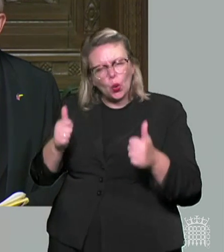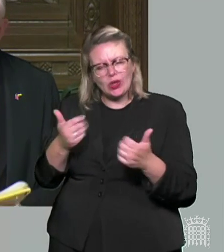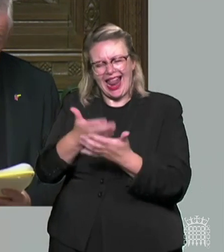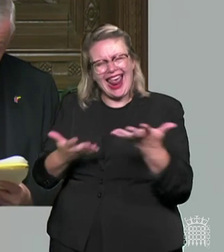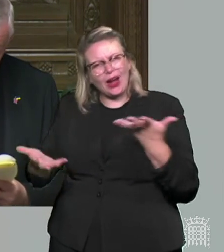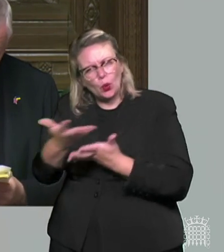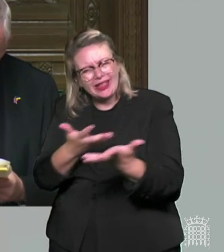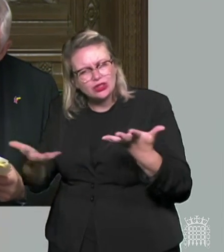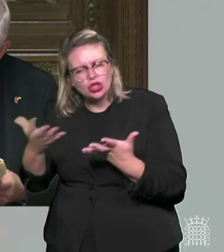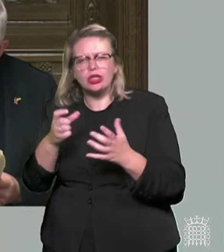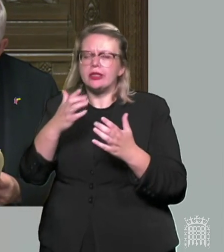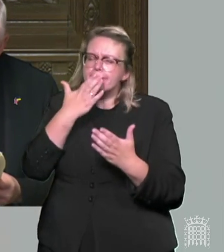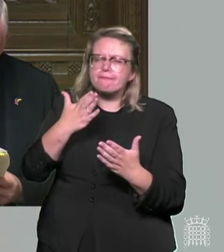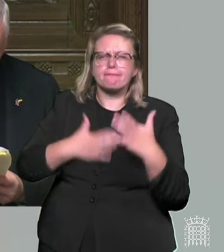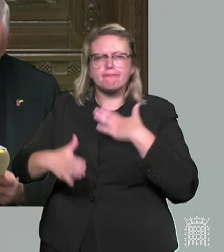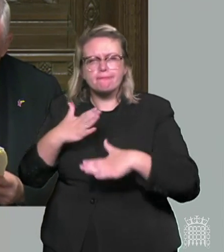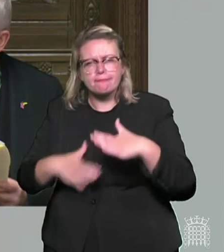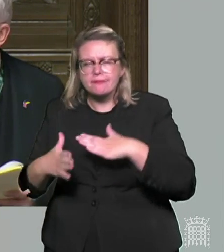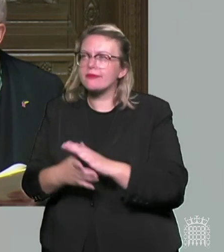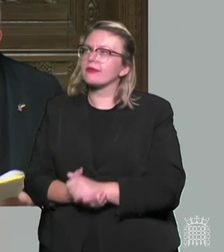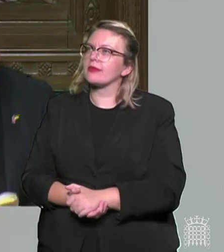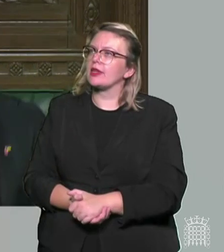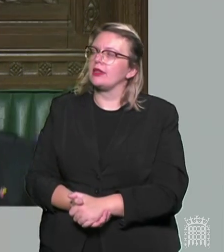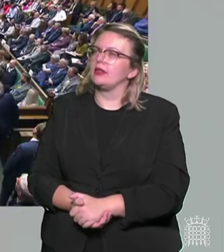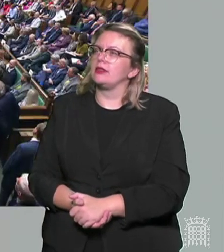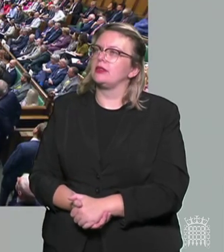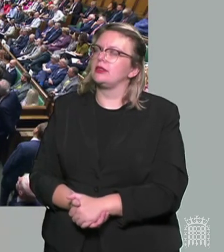I do not think we got it then—well, I know we did not.